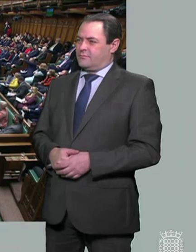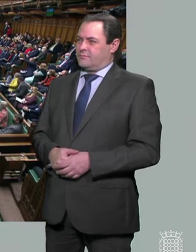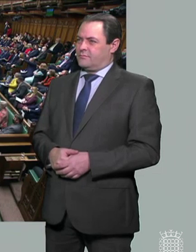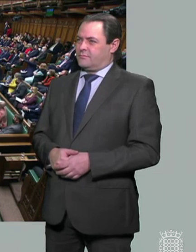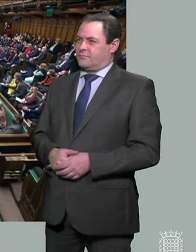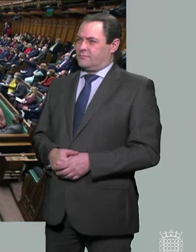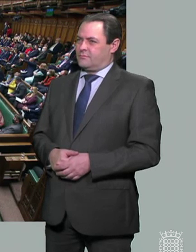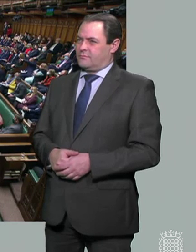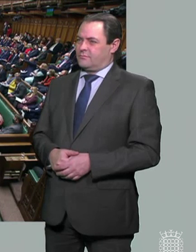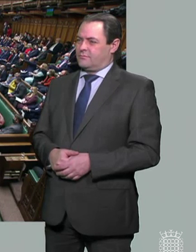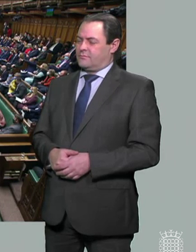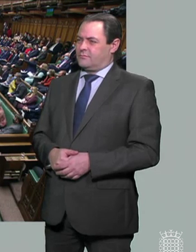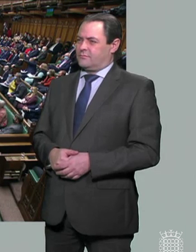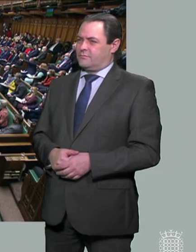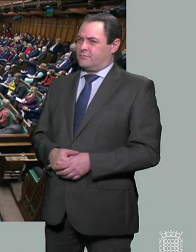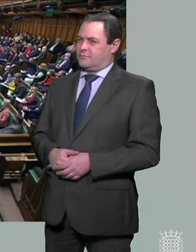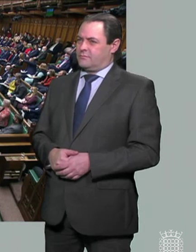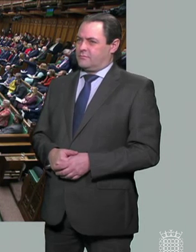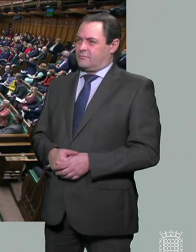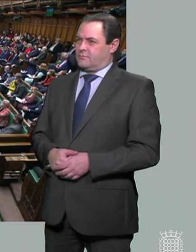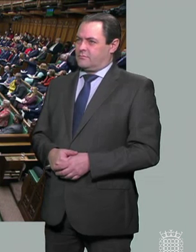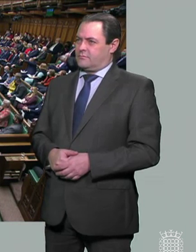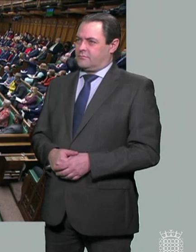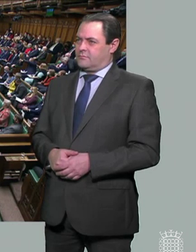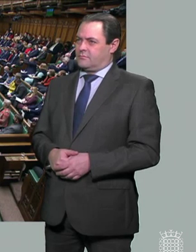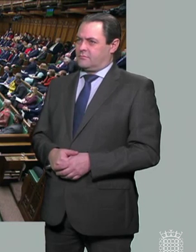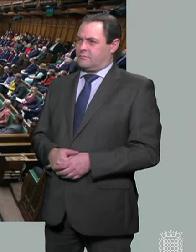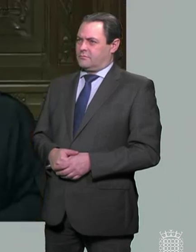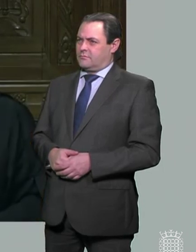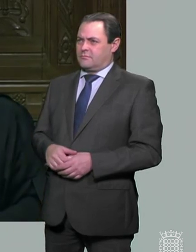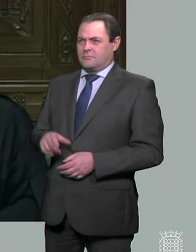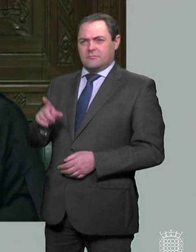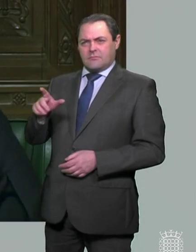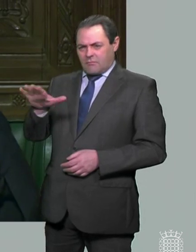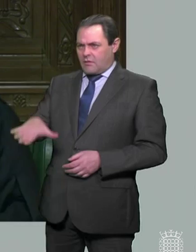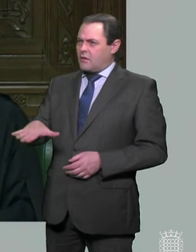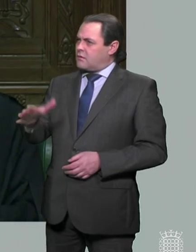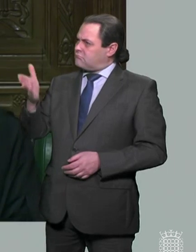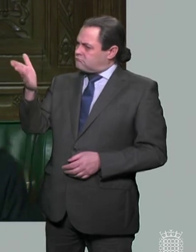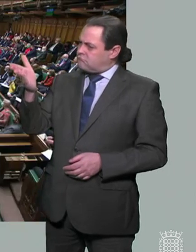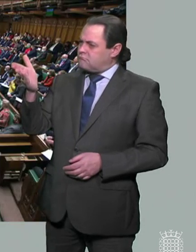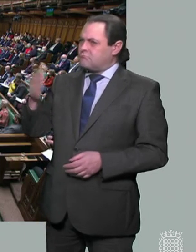Order. I want to hear from Mr Rosindell even if you don’t.